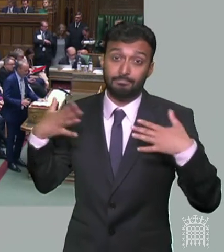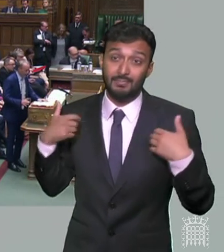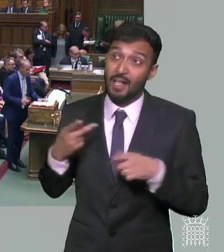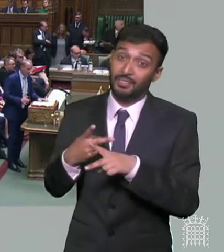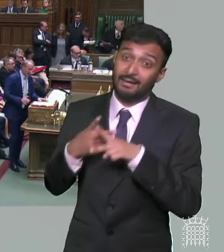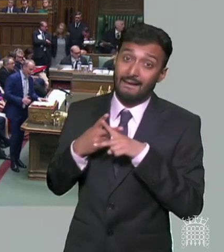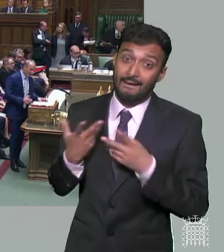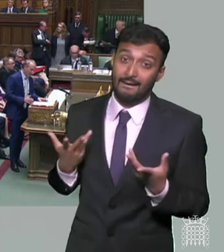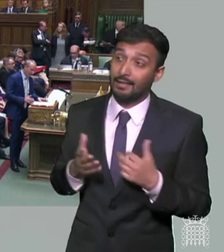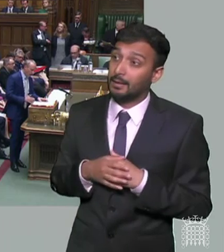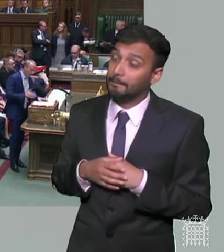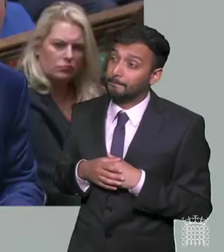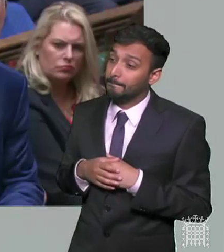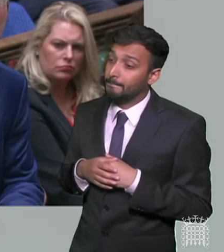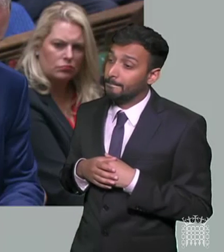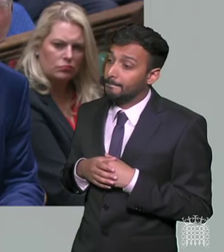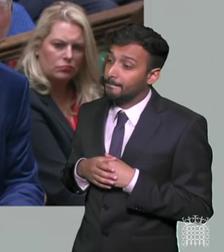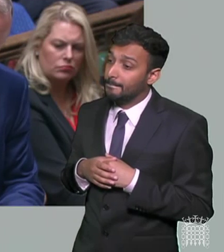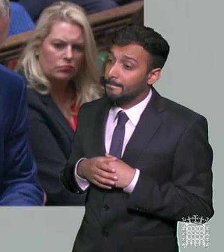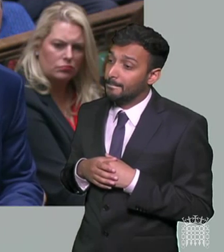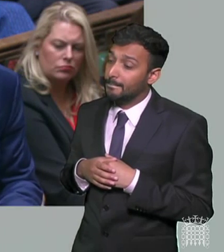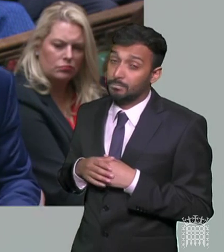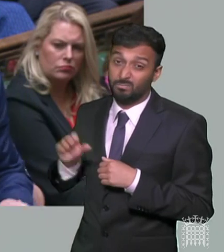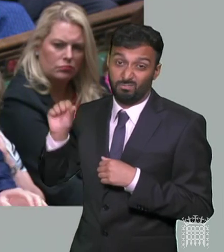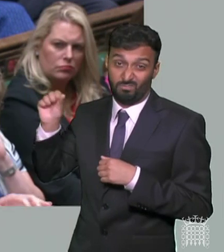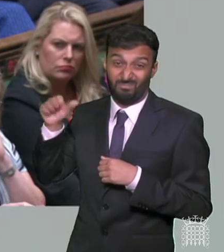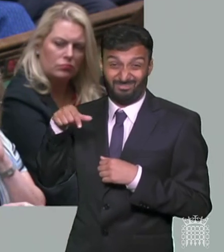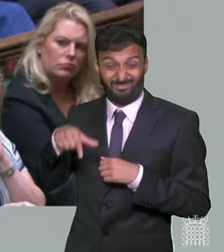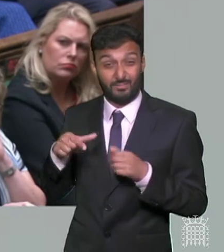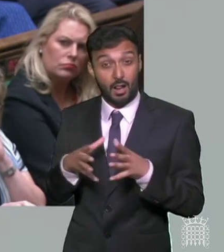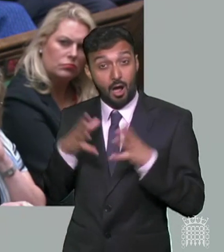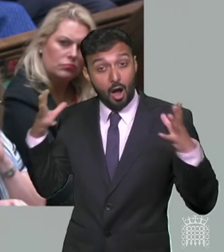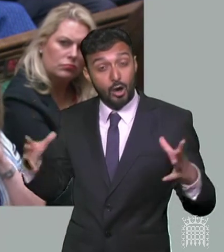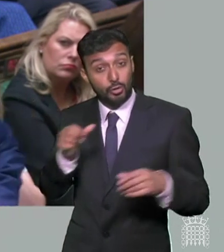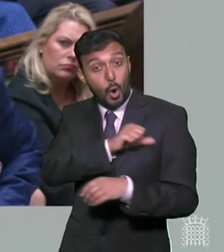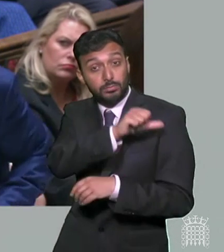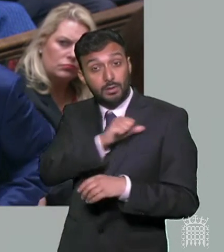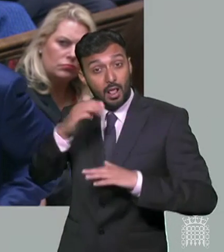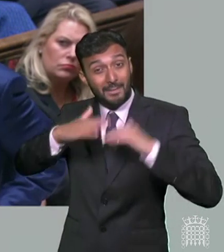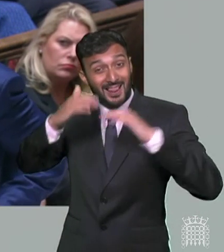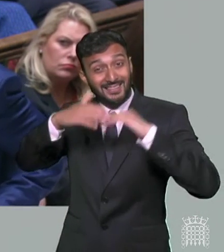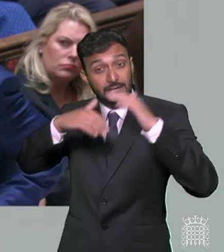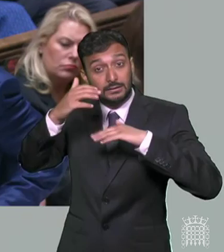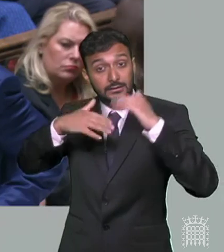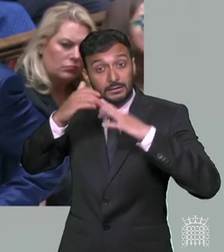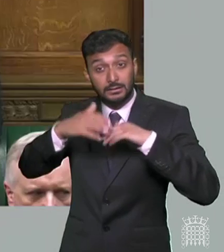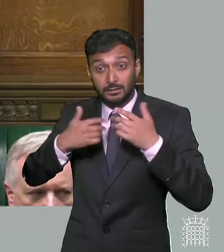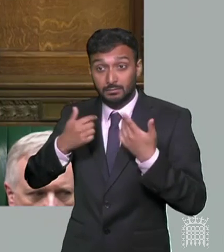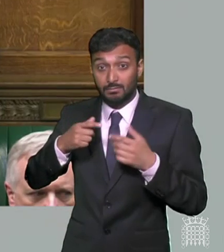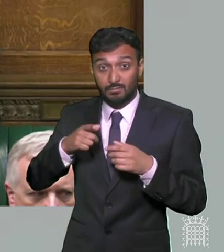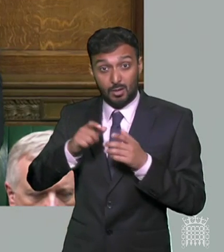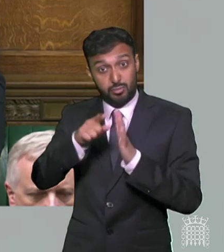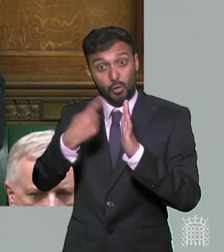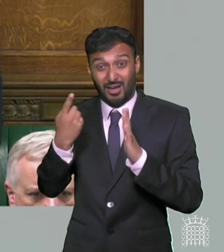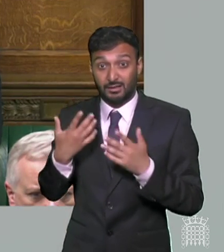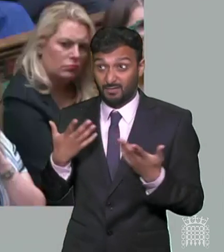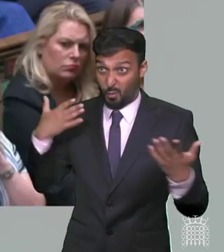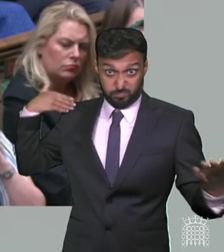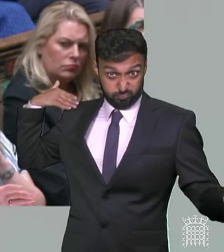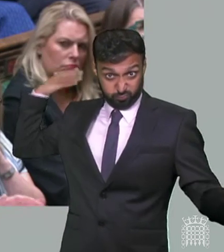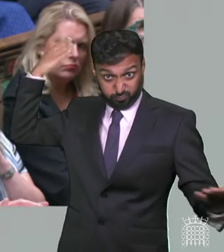My honourable Friend is absolutely right: this is the largest hospital building programme in a generation, and his constituents are going to benefit very directly.